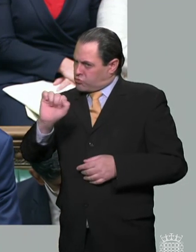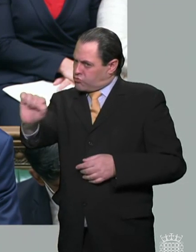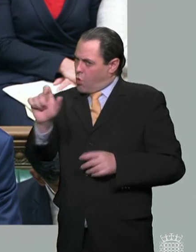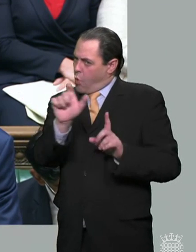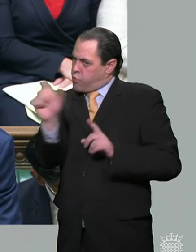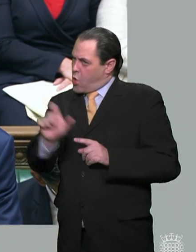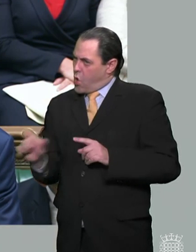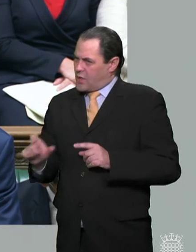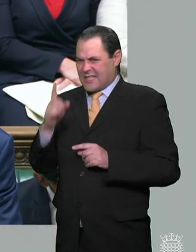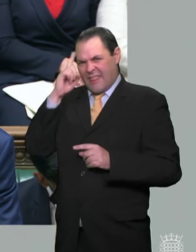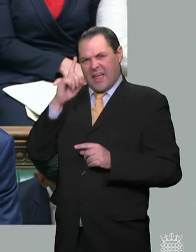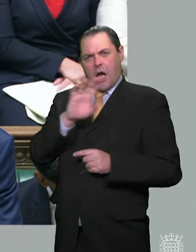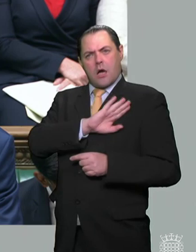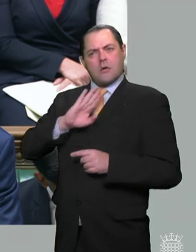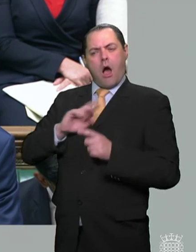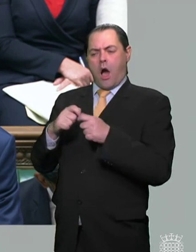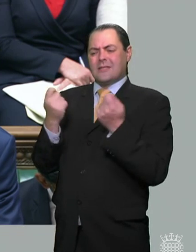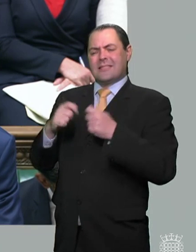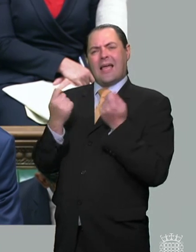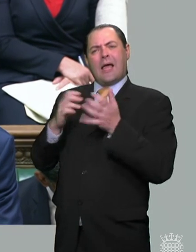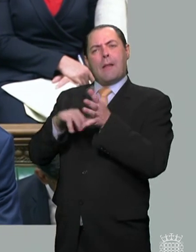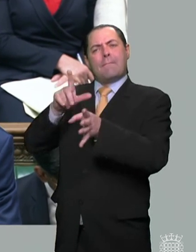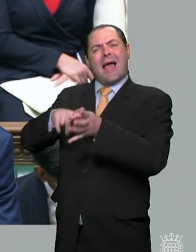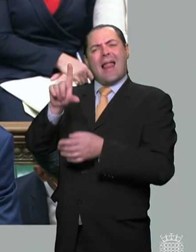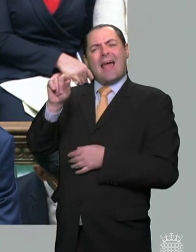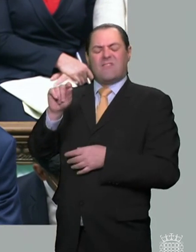This was in The Guardian on 11 May, so it must be true.